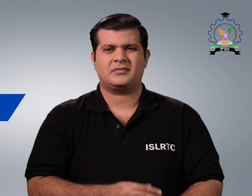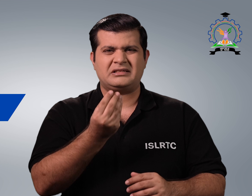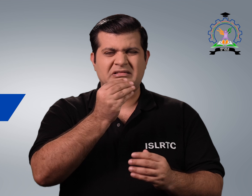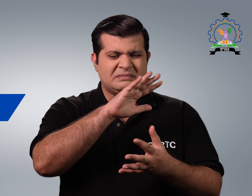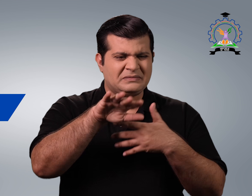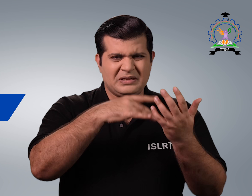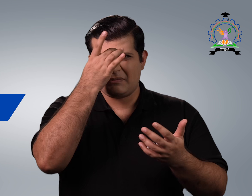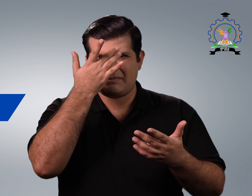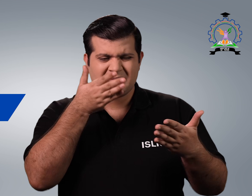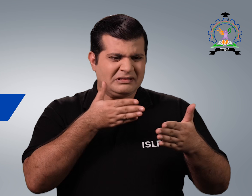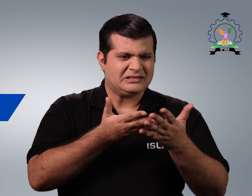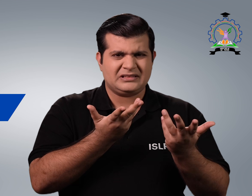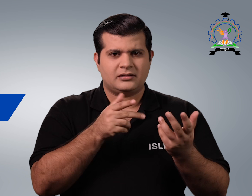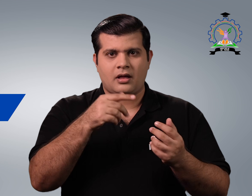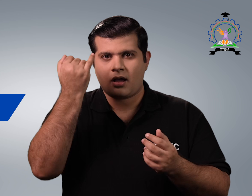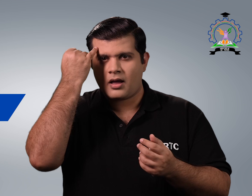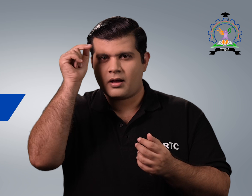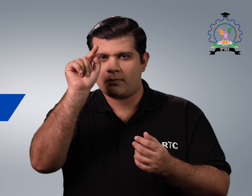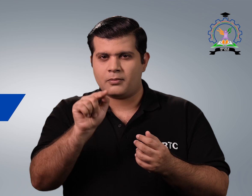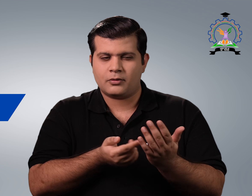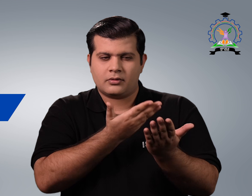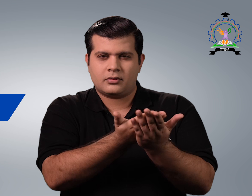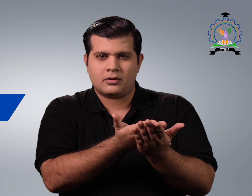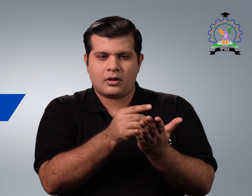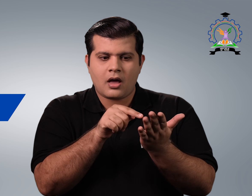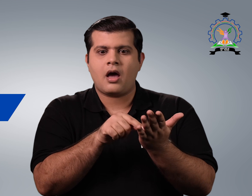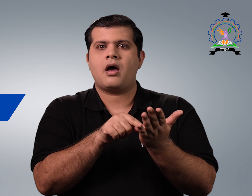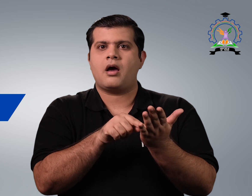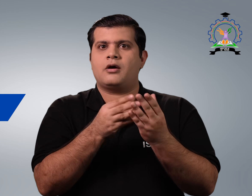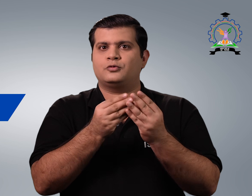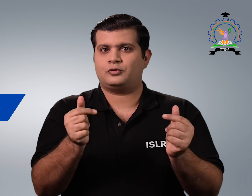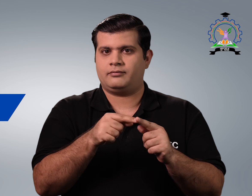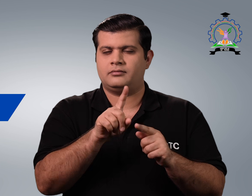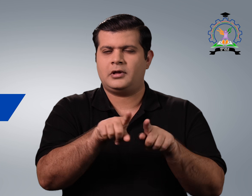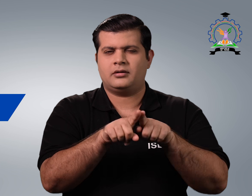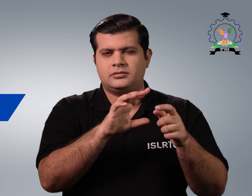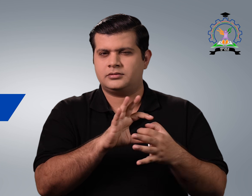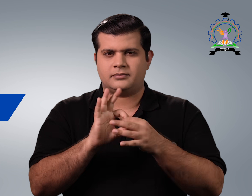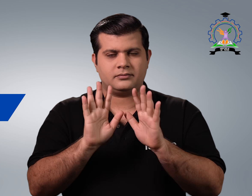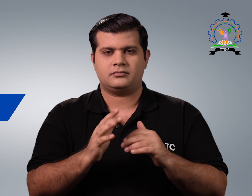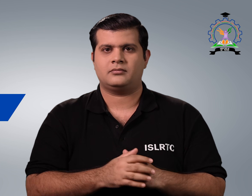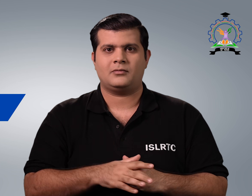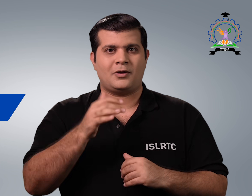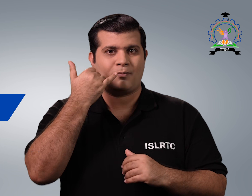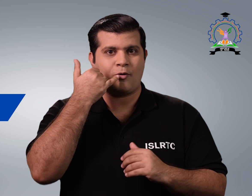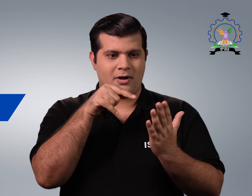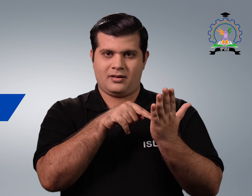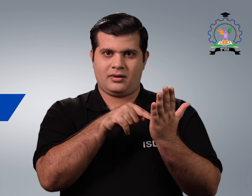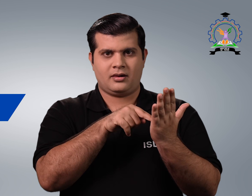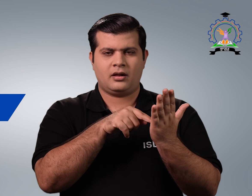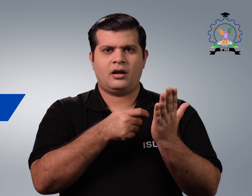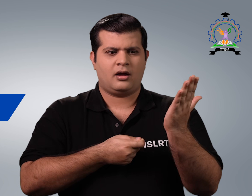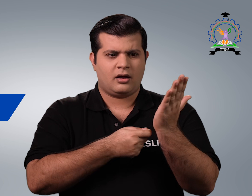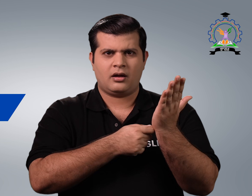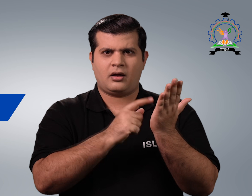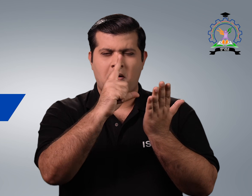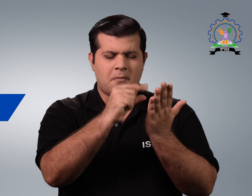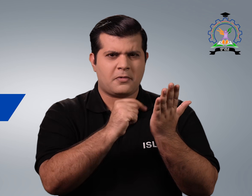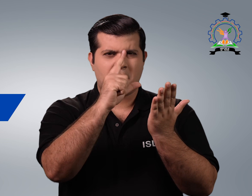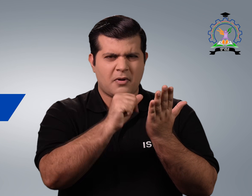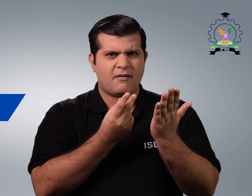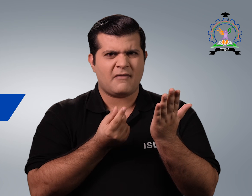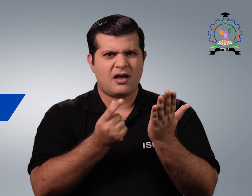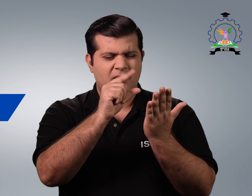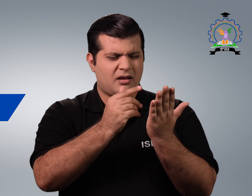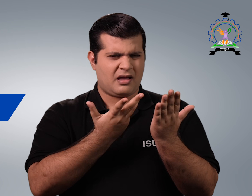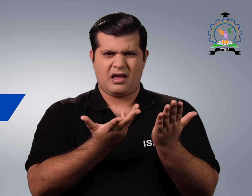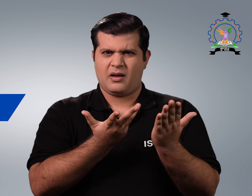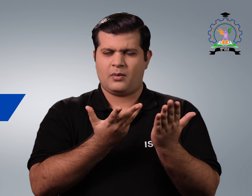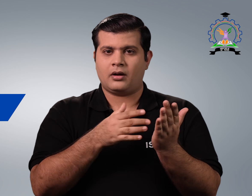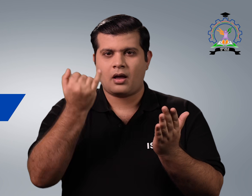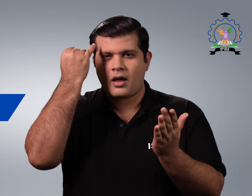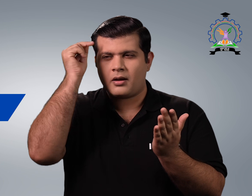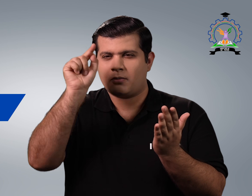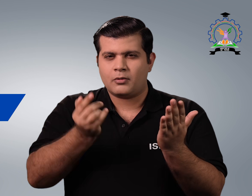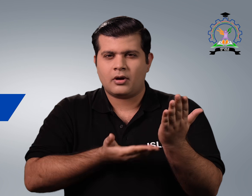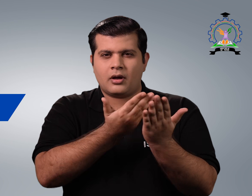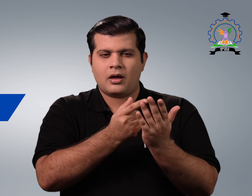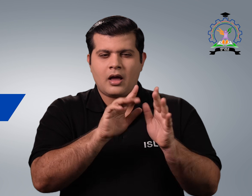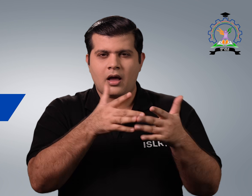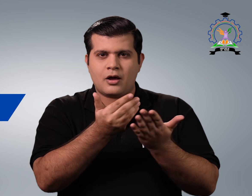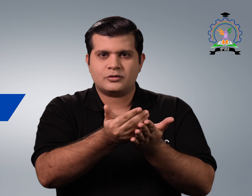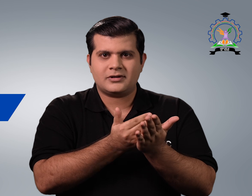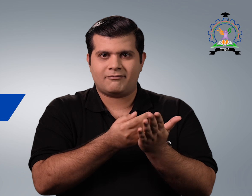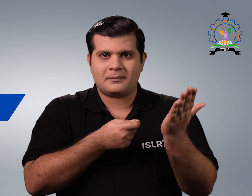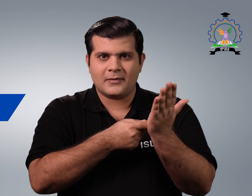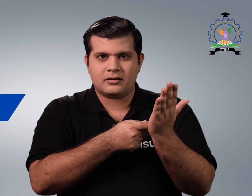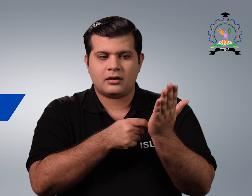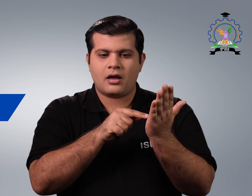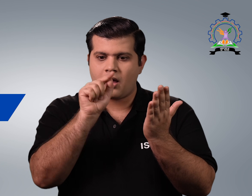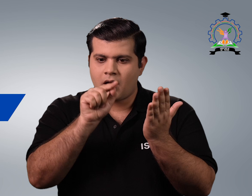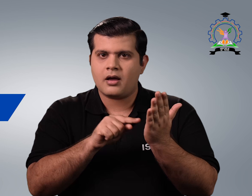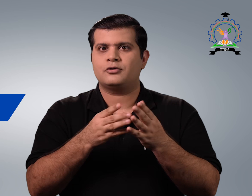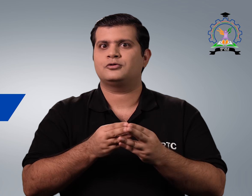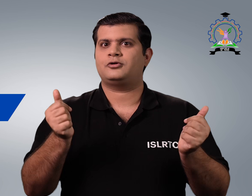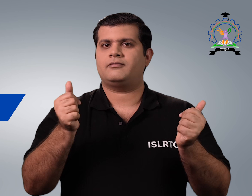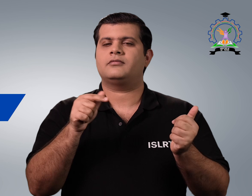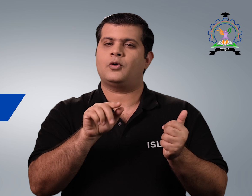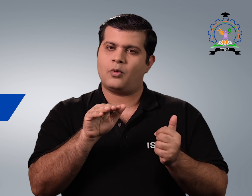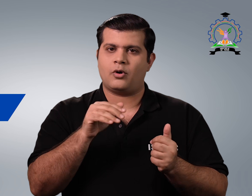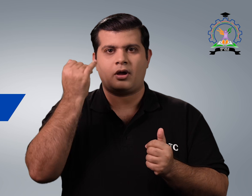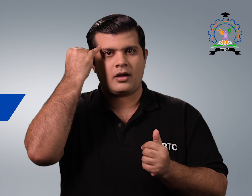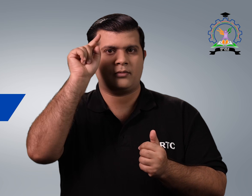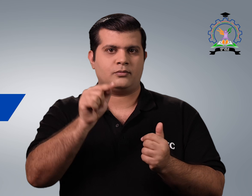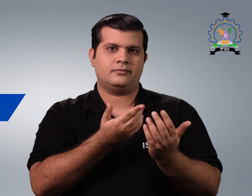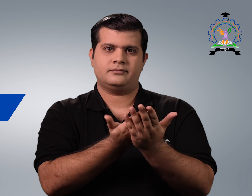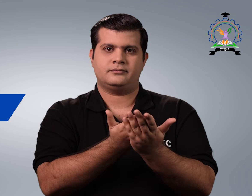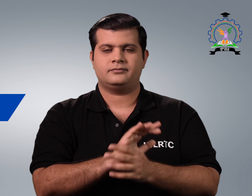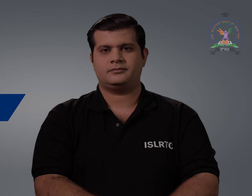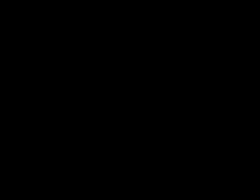A tip is a helpful suggestion for overcoming a specific problem. For example, when your phone keeps running out of battery, useful tips can help you conserve it.